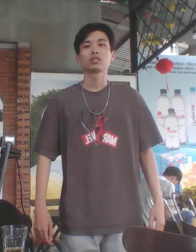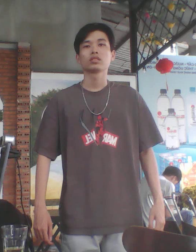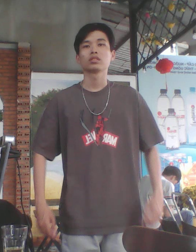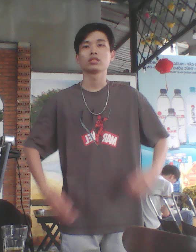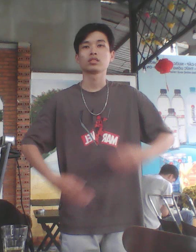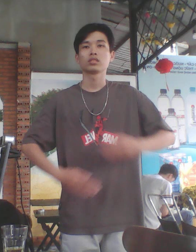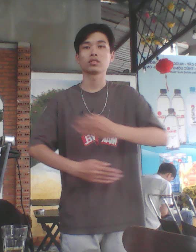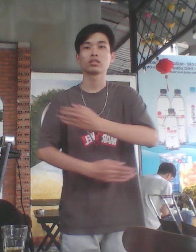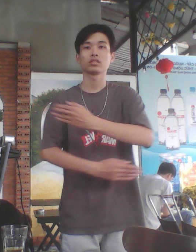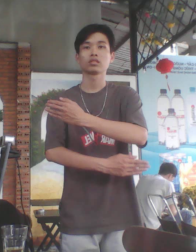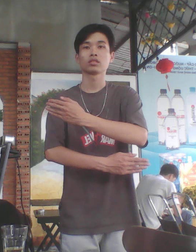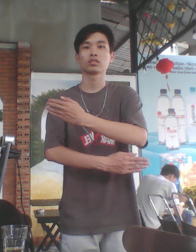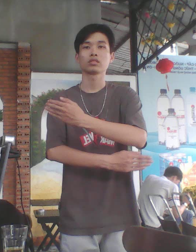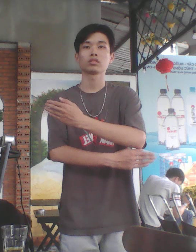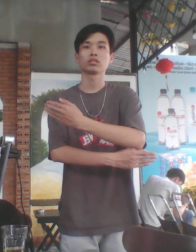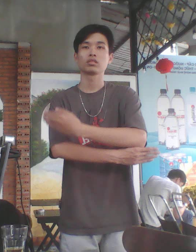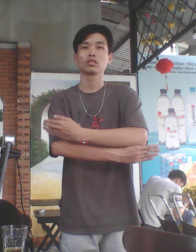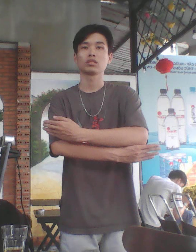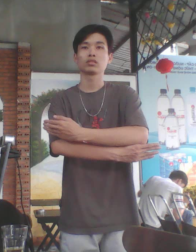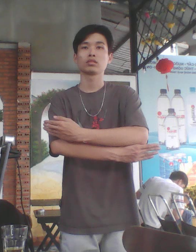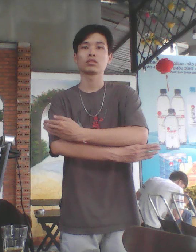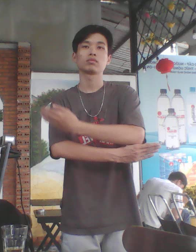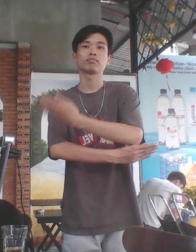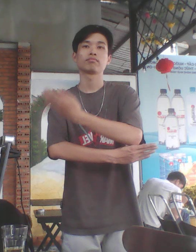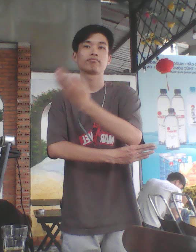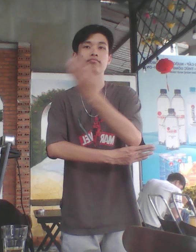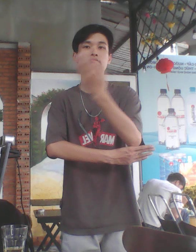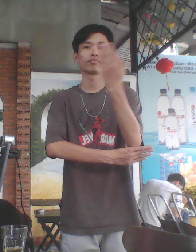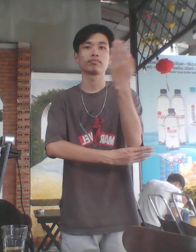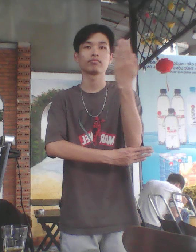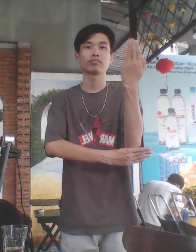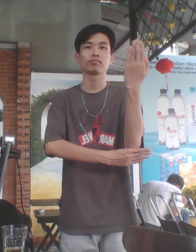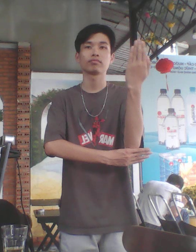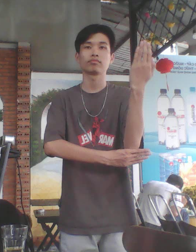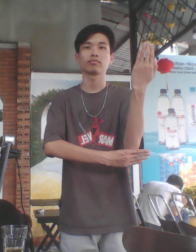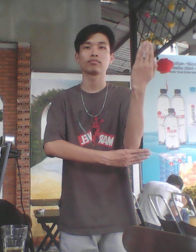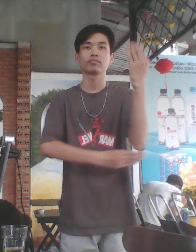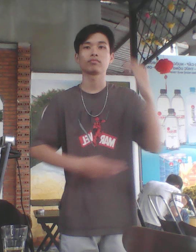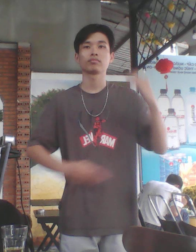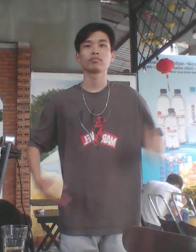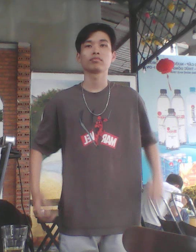buoi sang